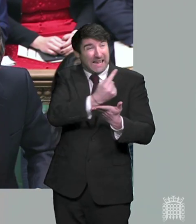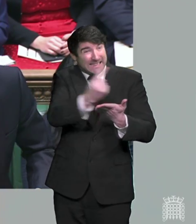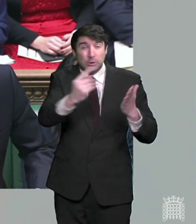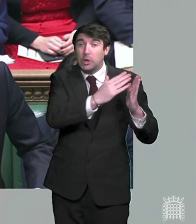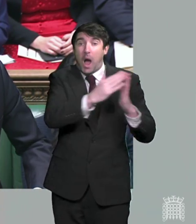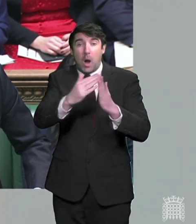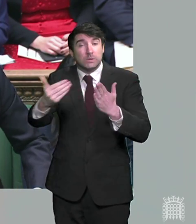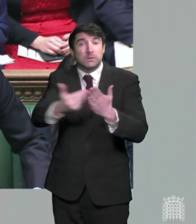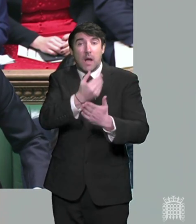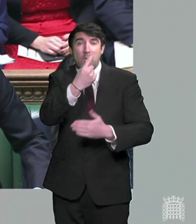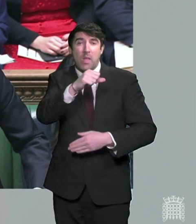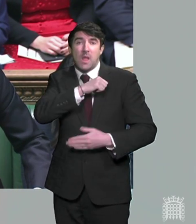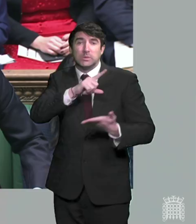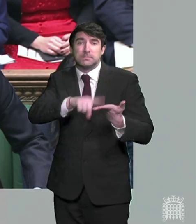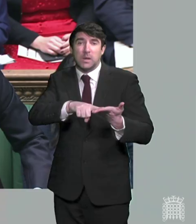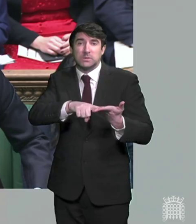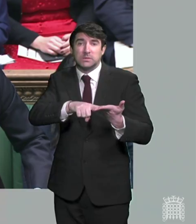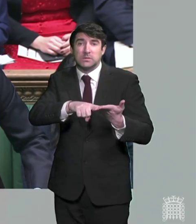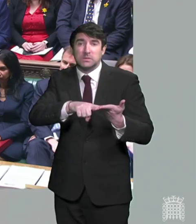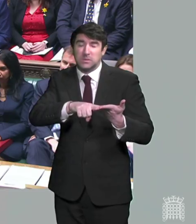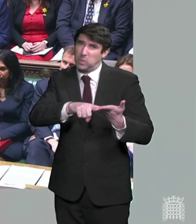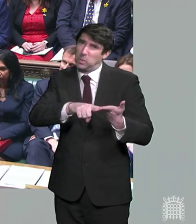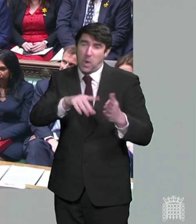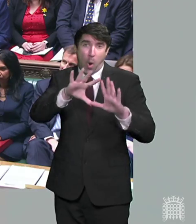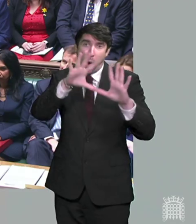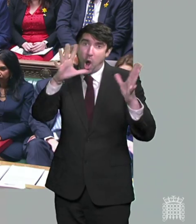It is one of the most generous support schemes globally.